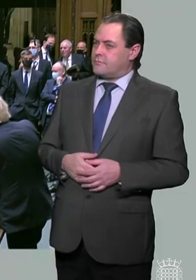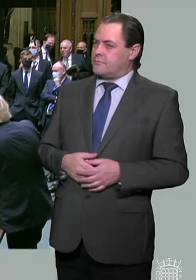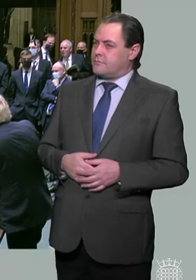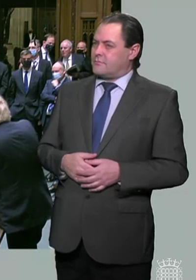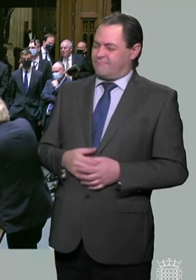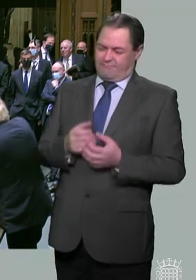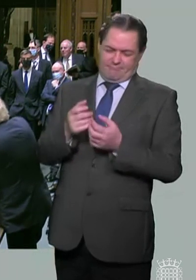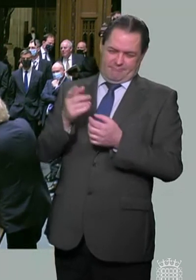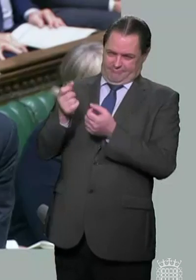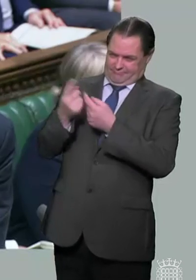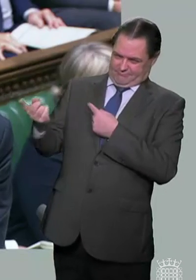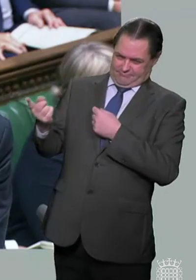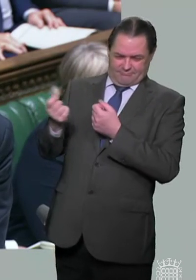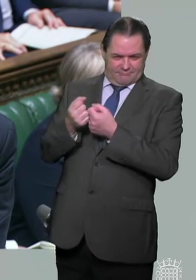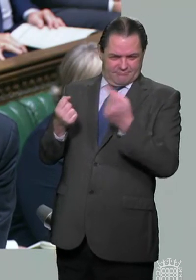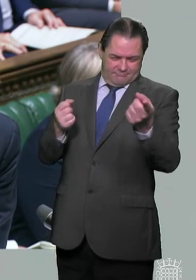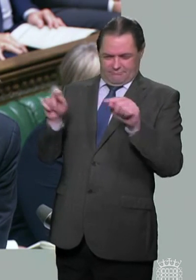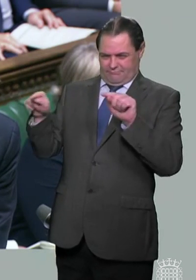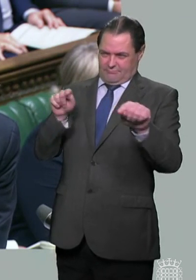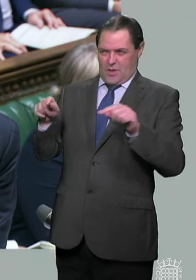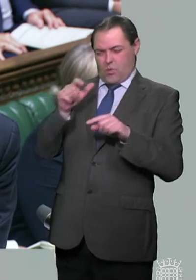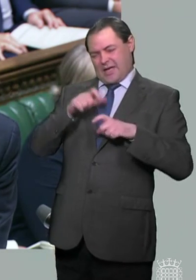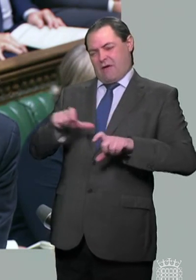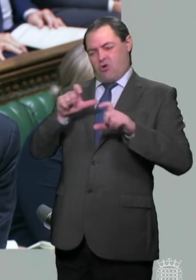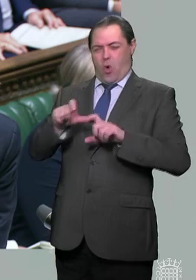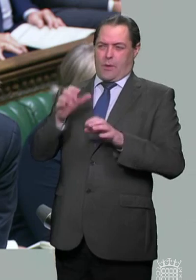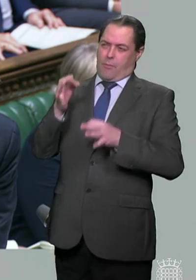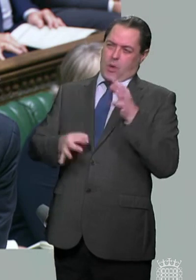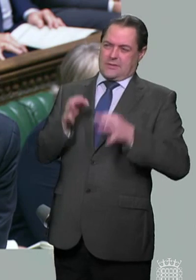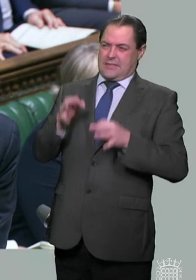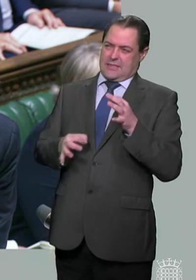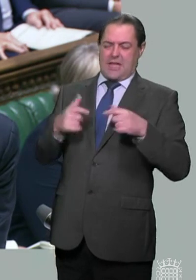The SNP and the Labour party are going to continue to play politics.